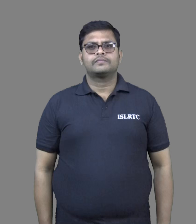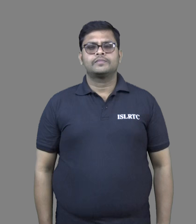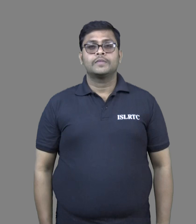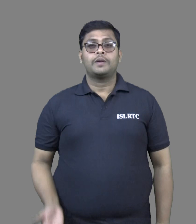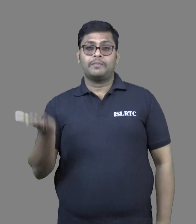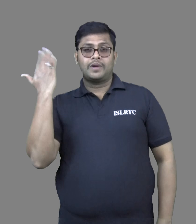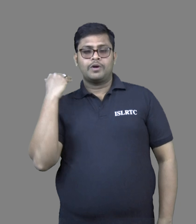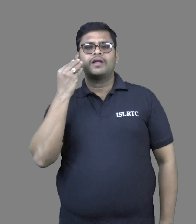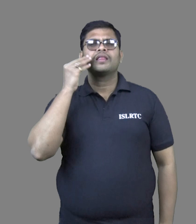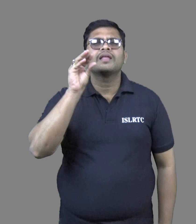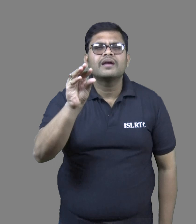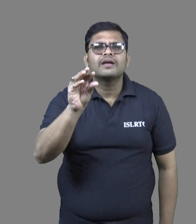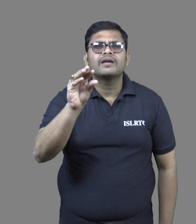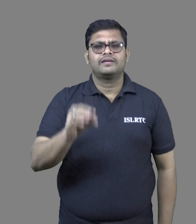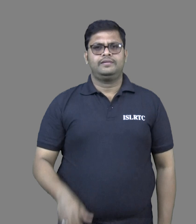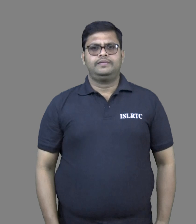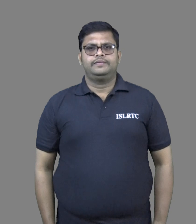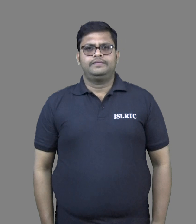Backdate